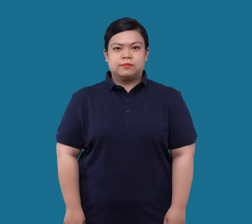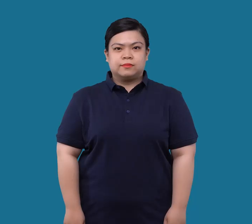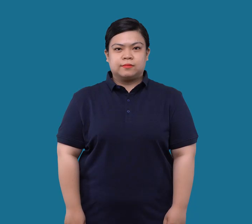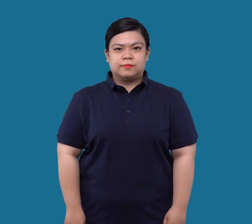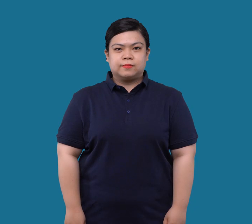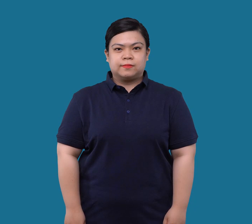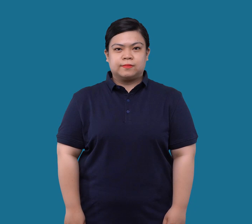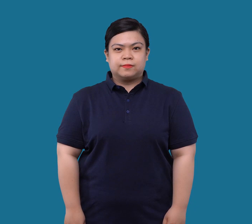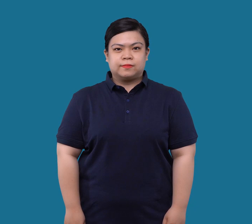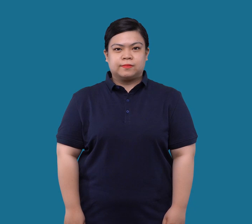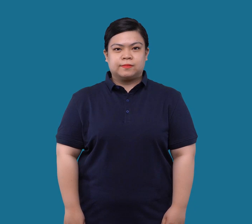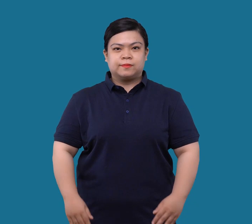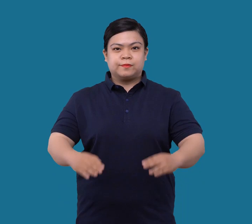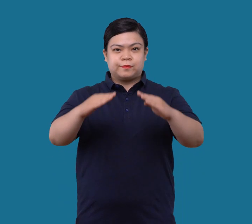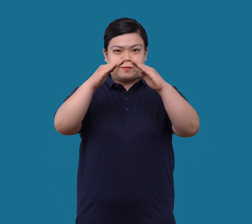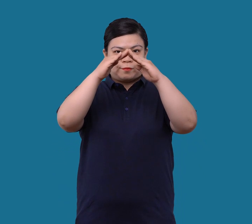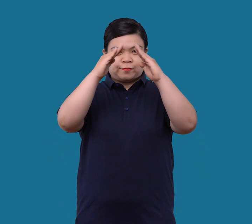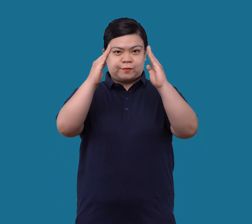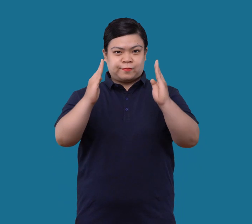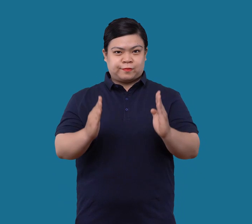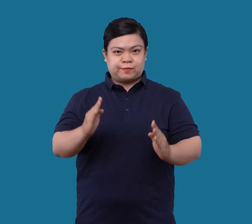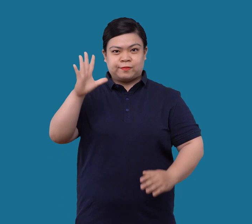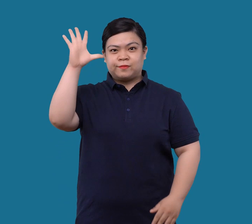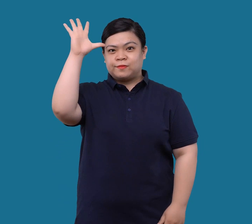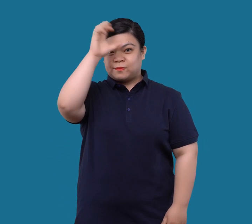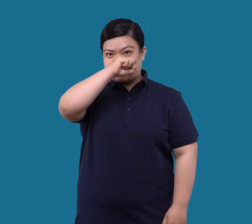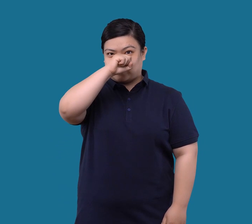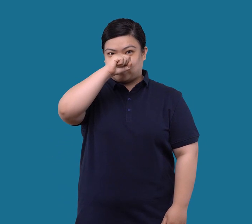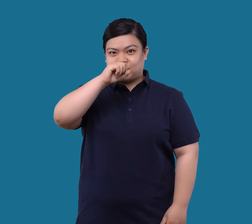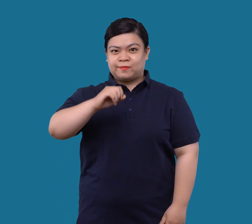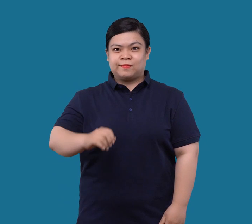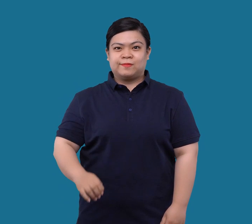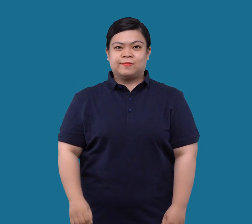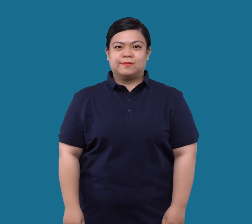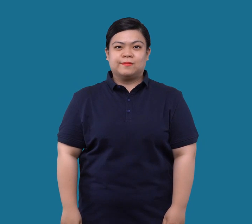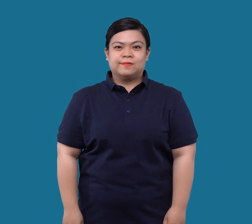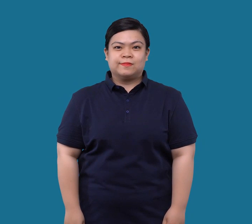bốt cảnh sát